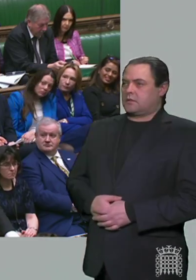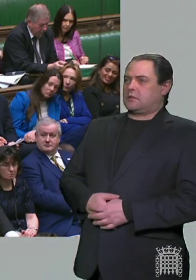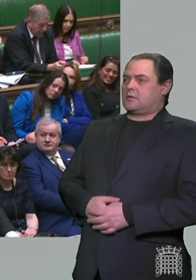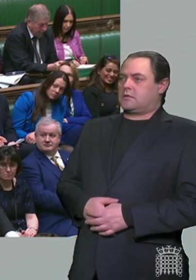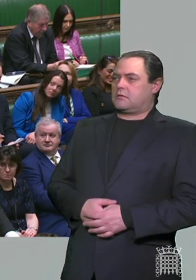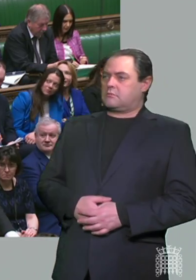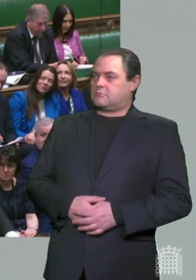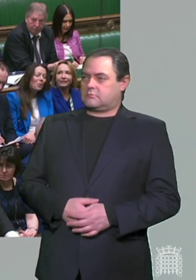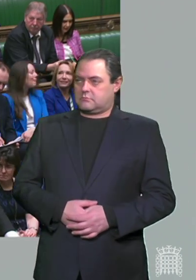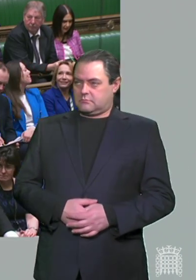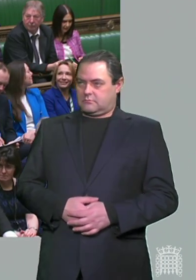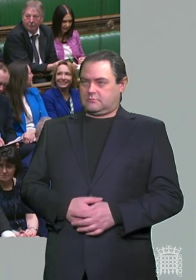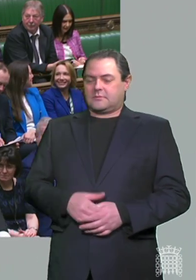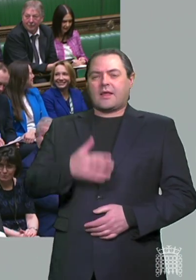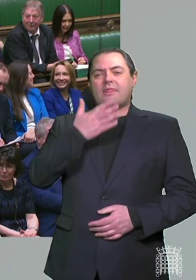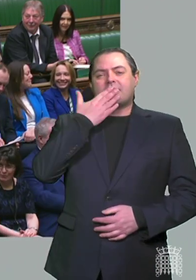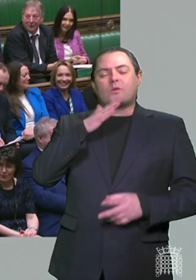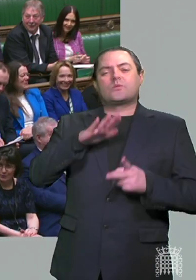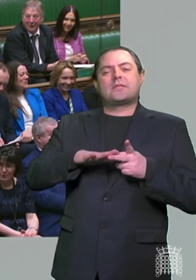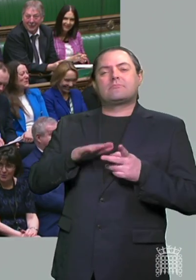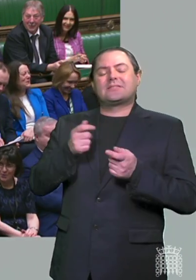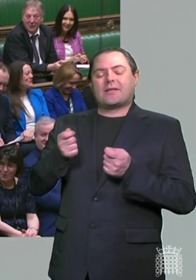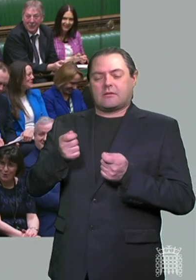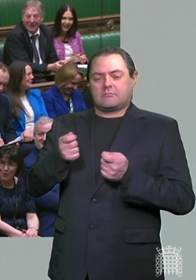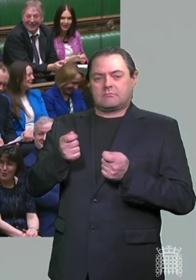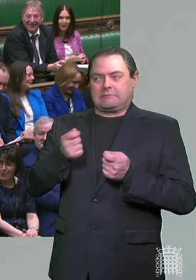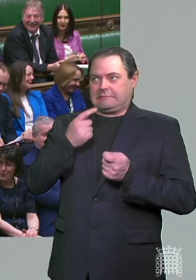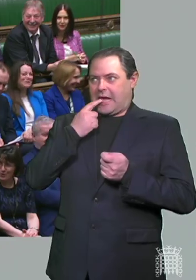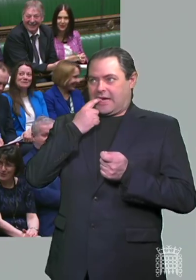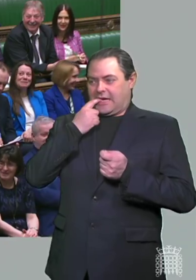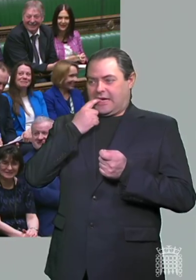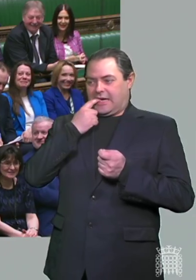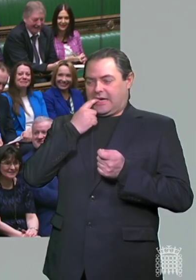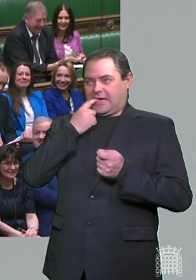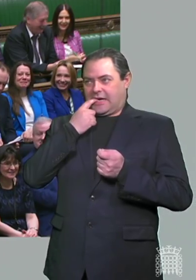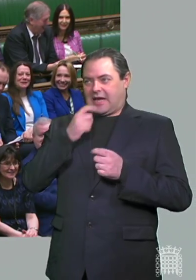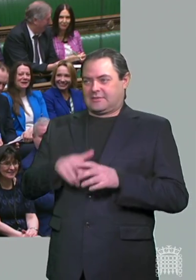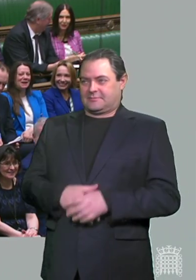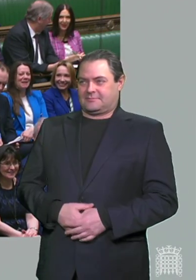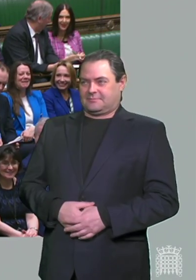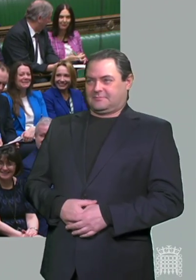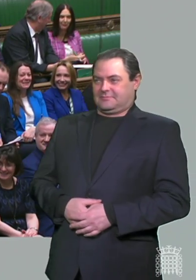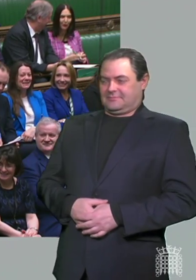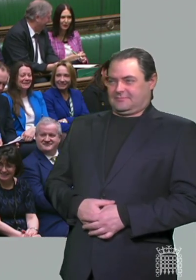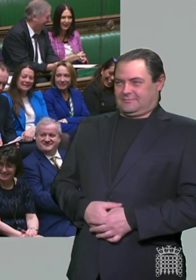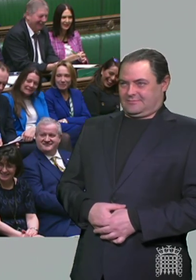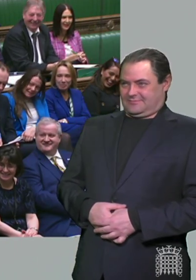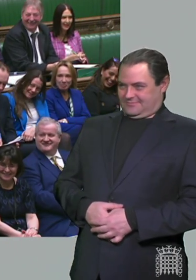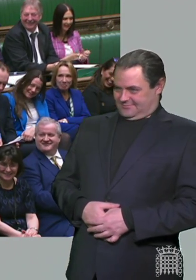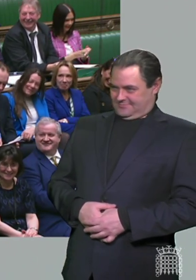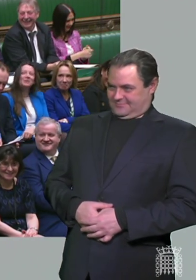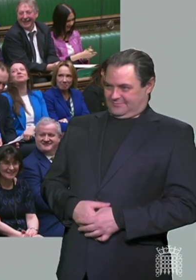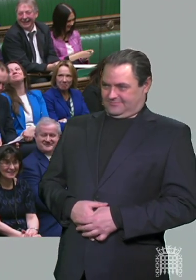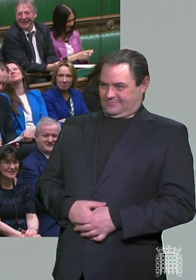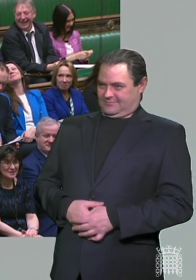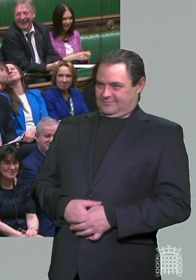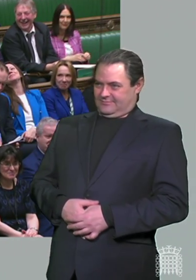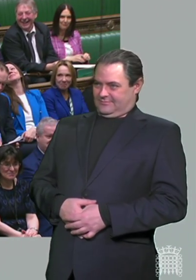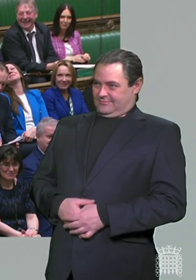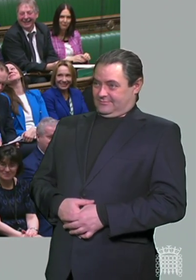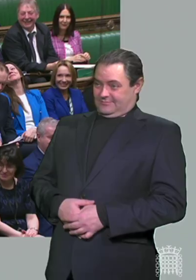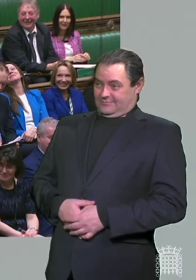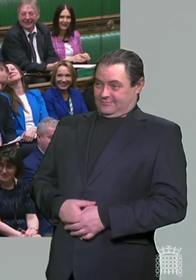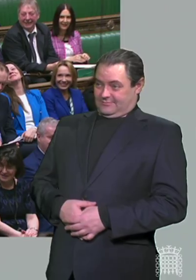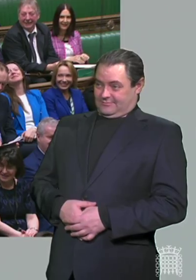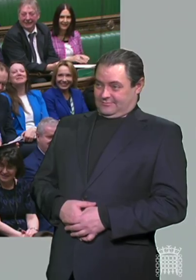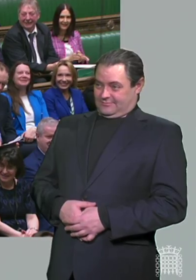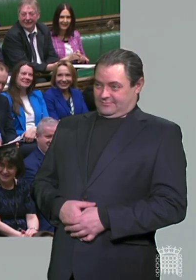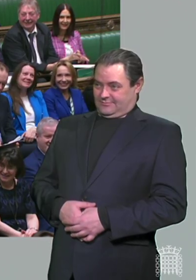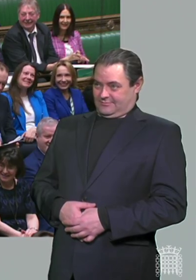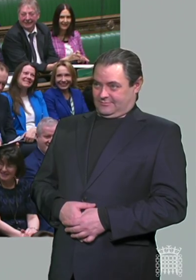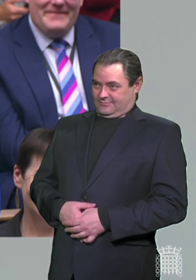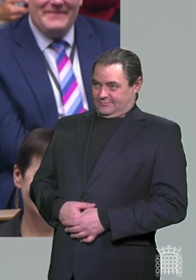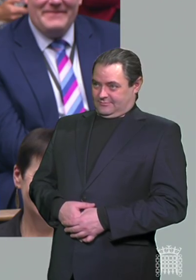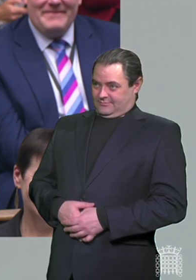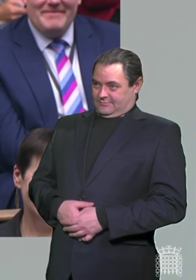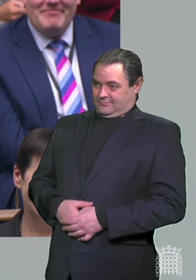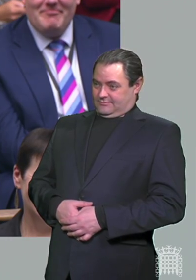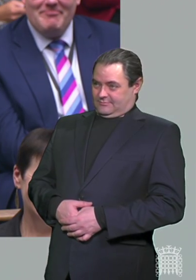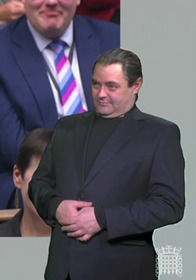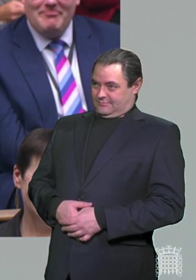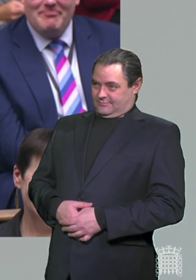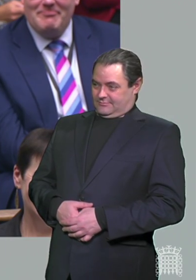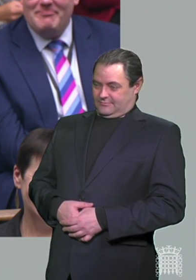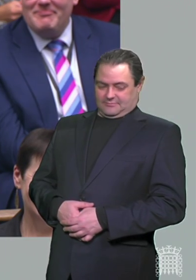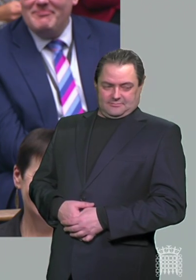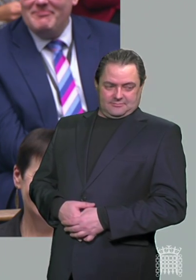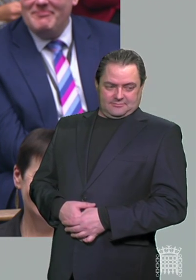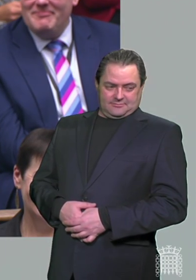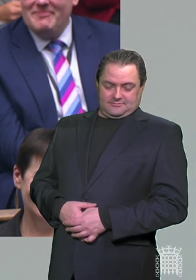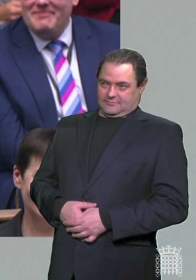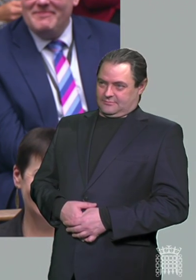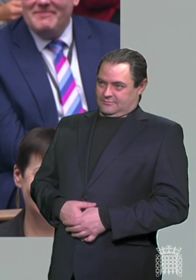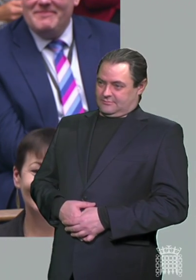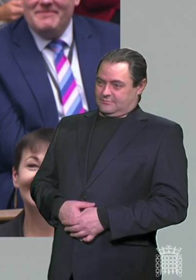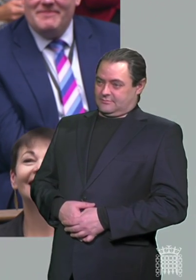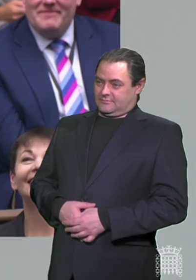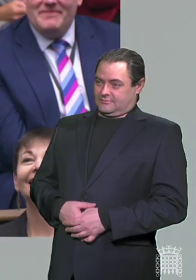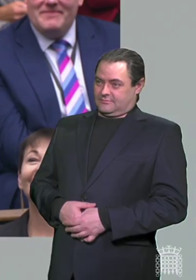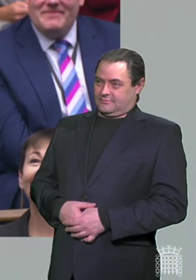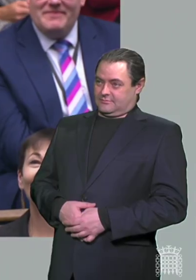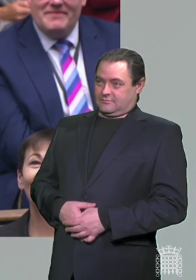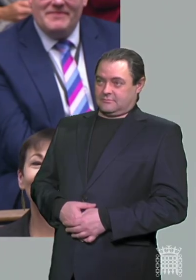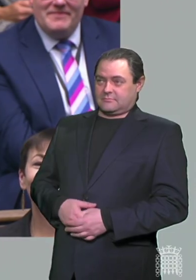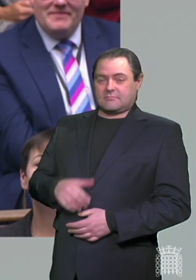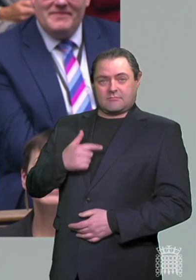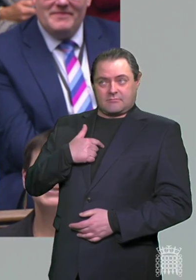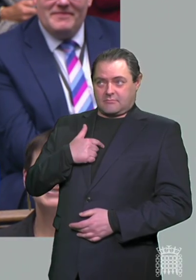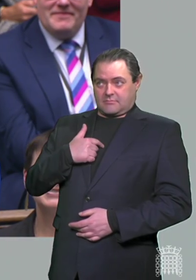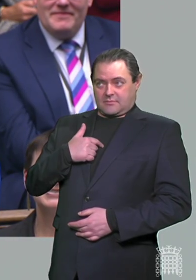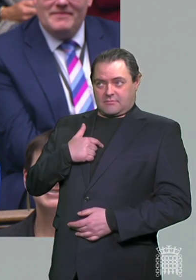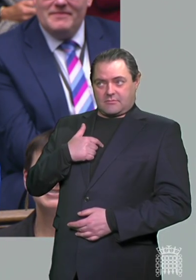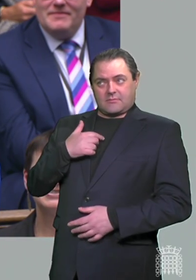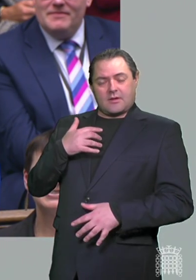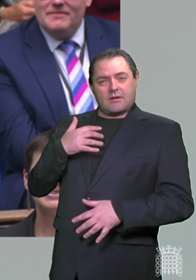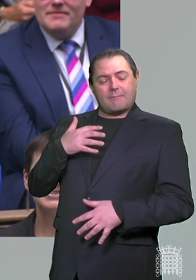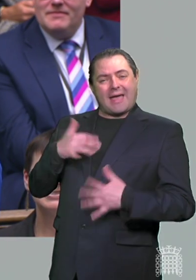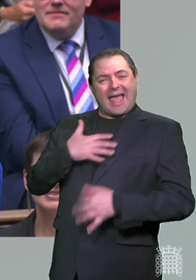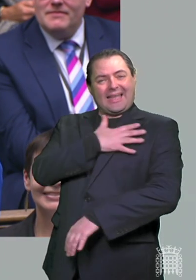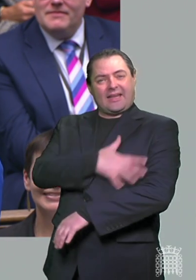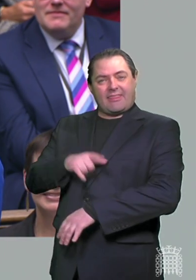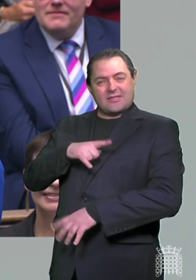Can I blame the painkillers?